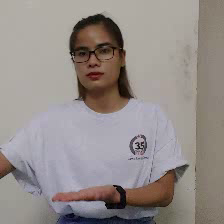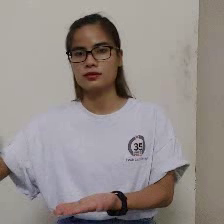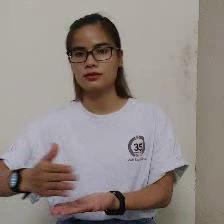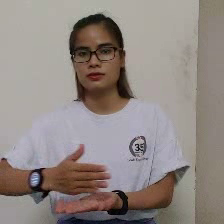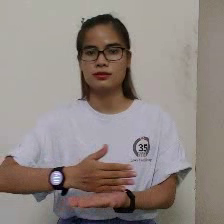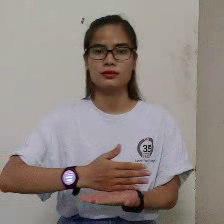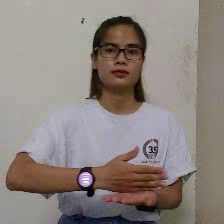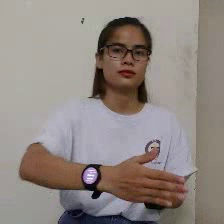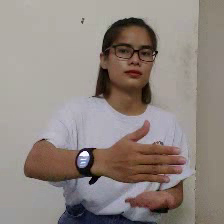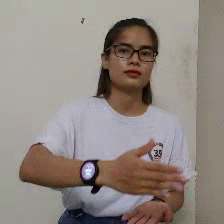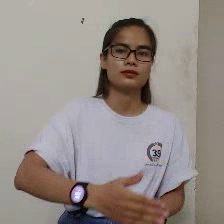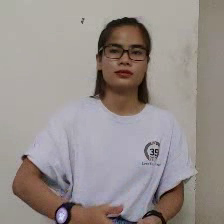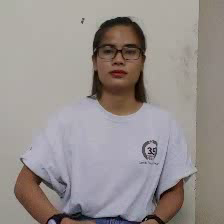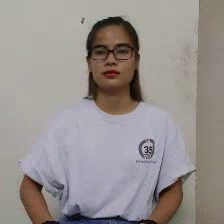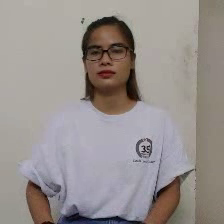San sẻ